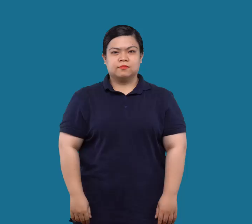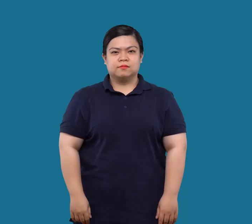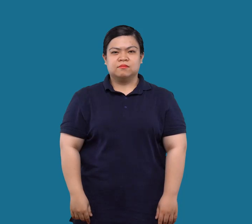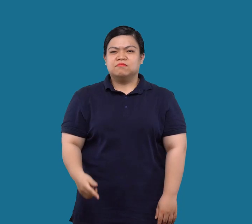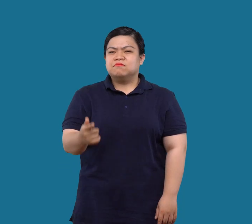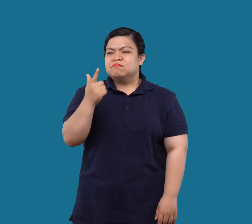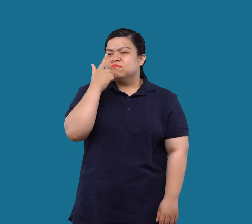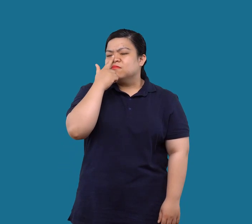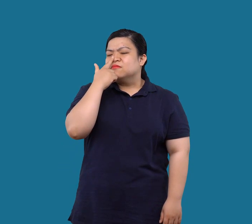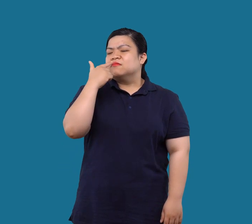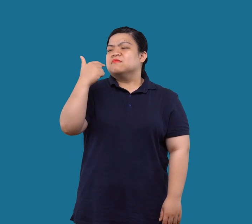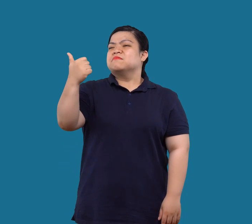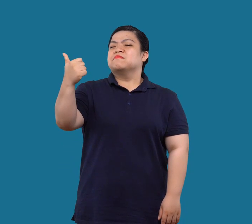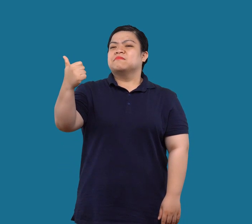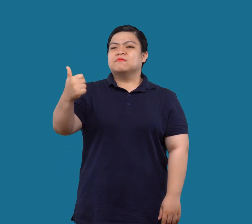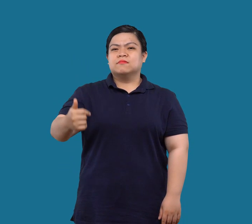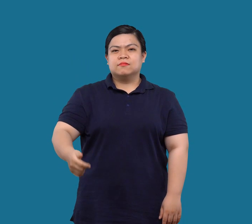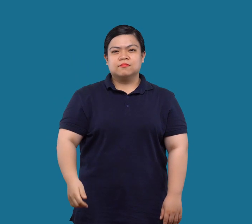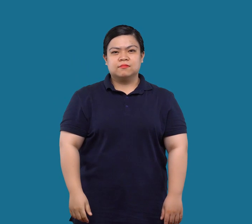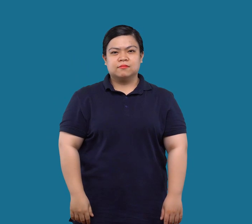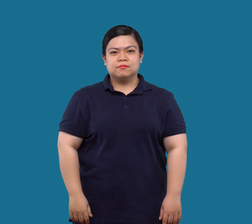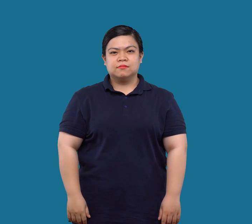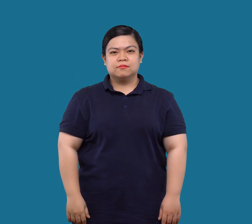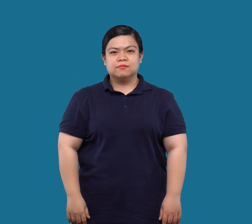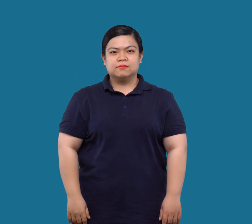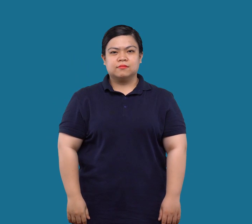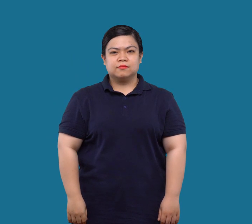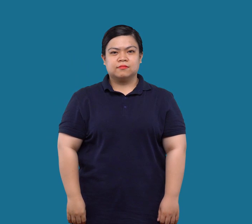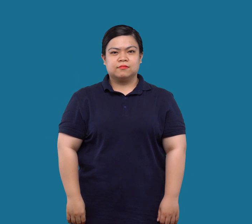thơm